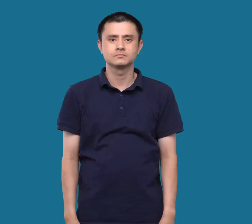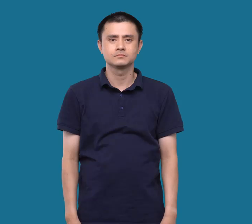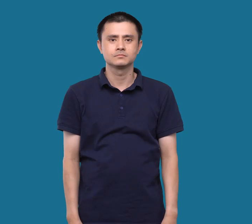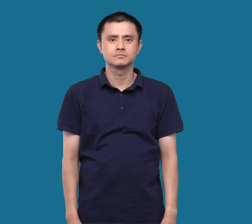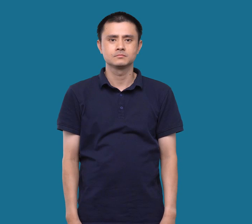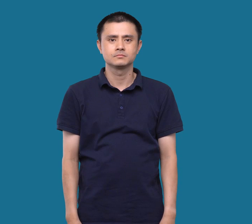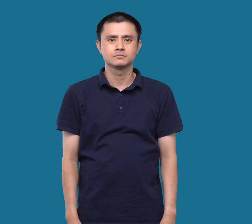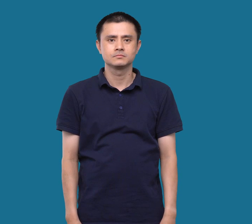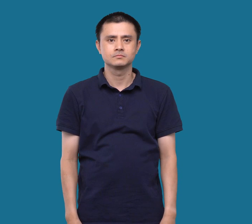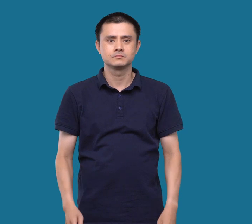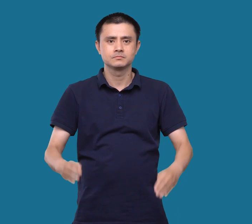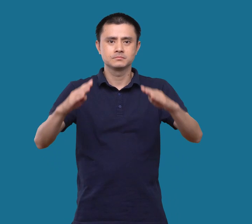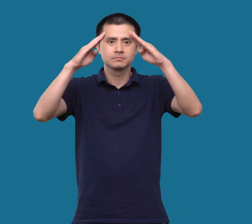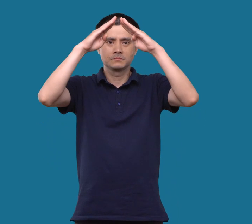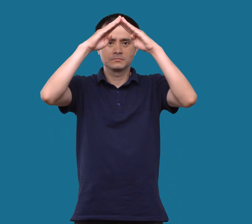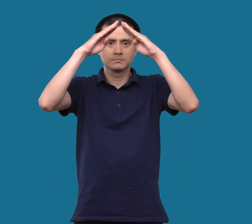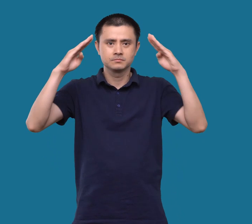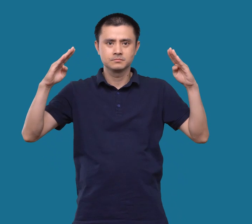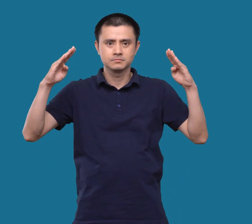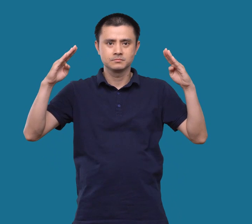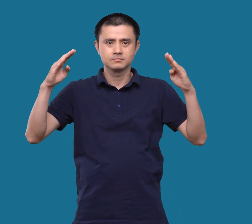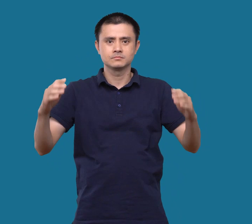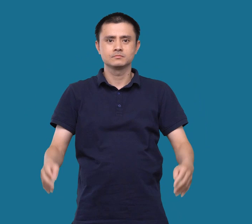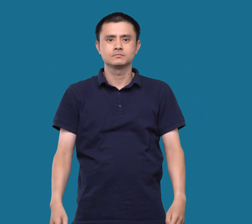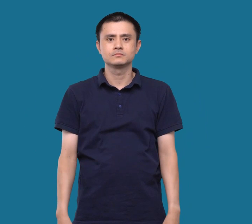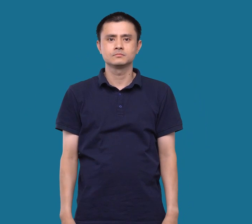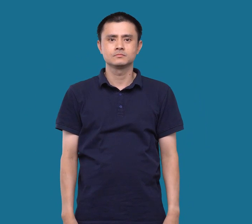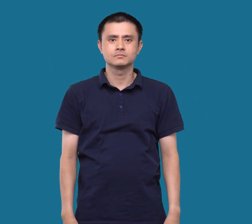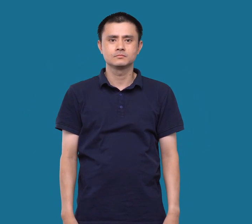nhà trường